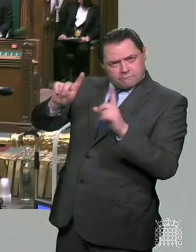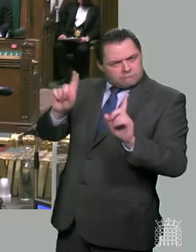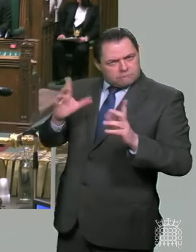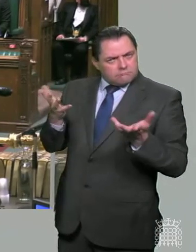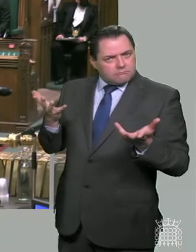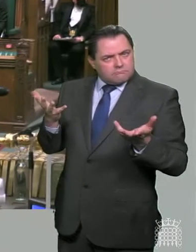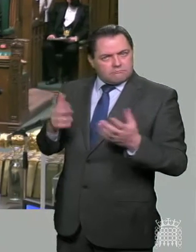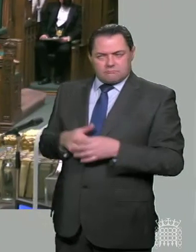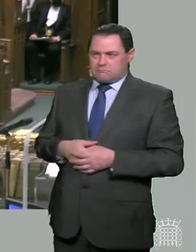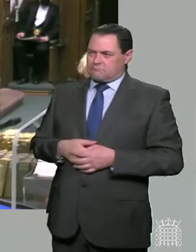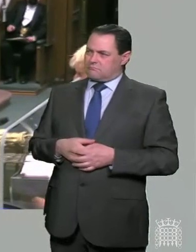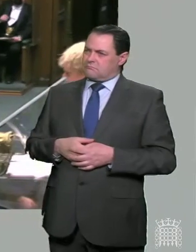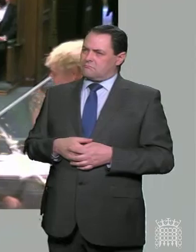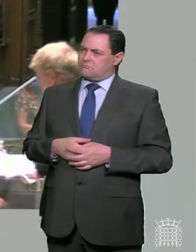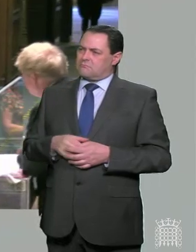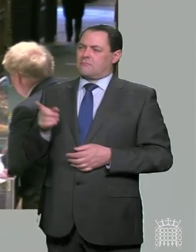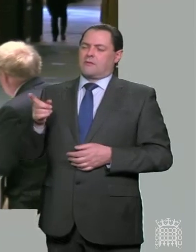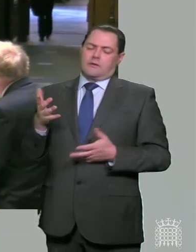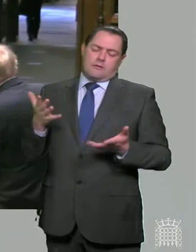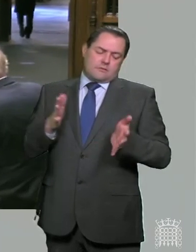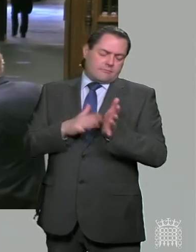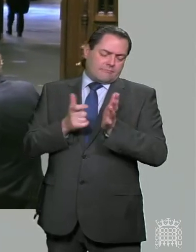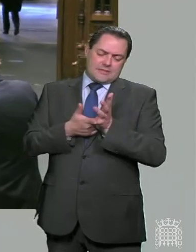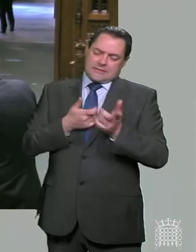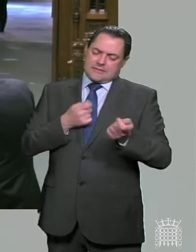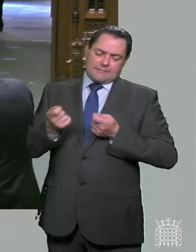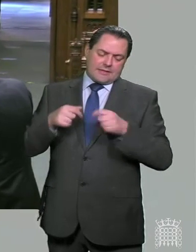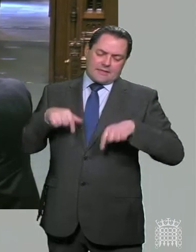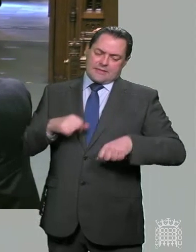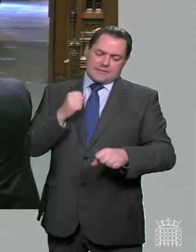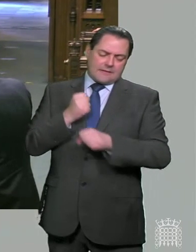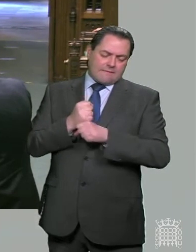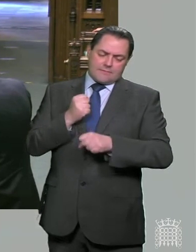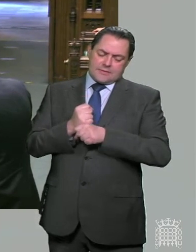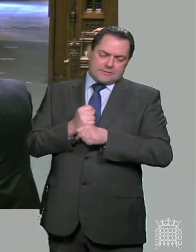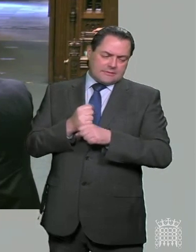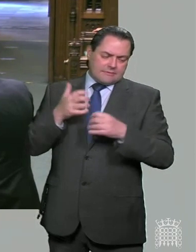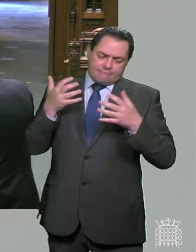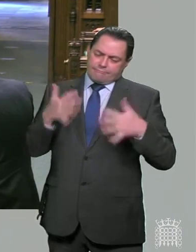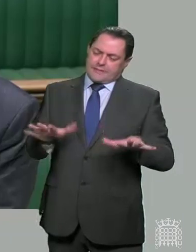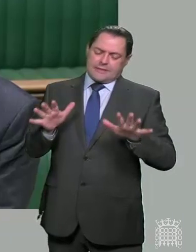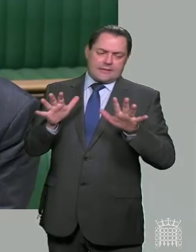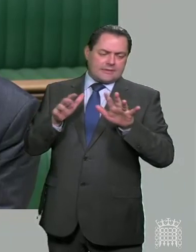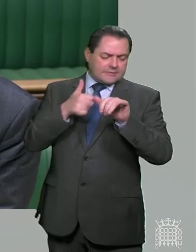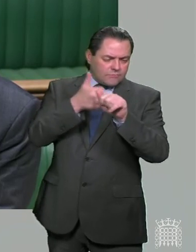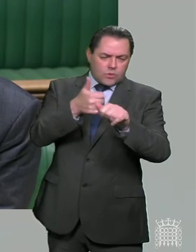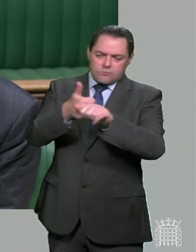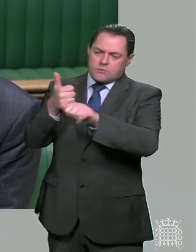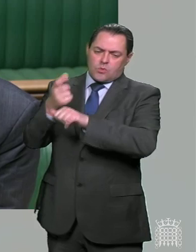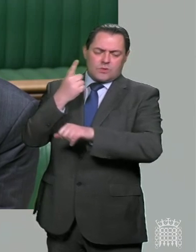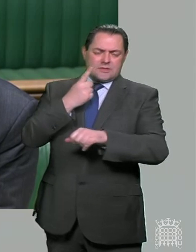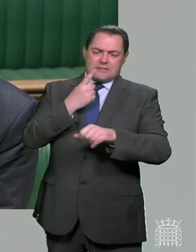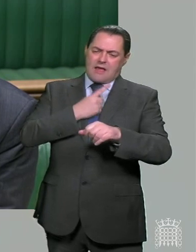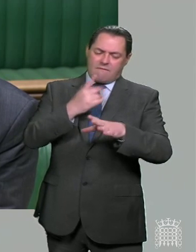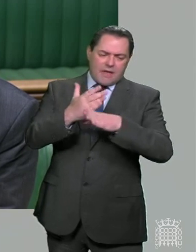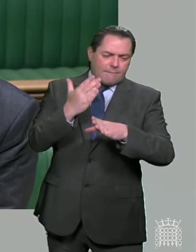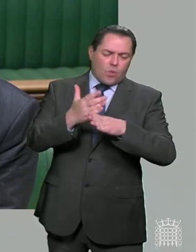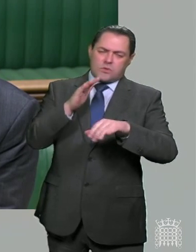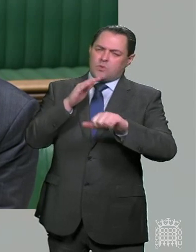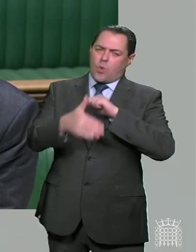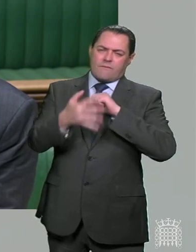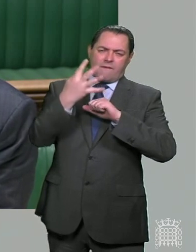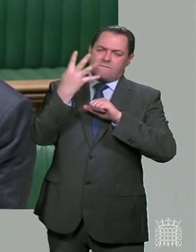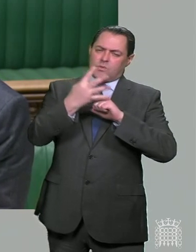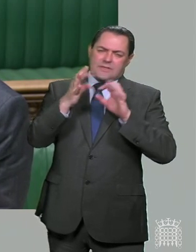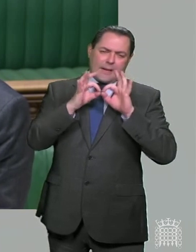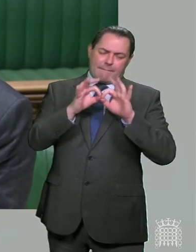This Government have supported the self-employed with more than £14 billion throughout the pandemic.